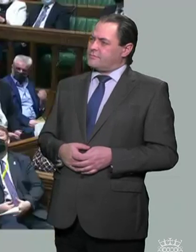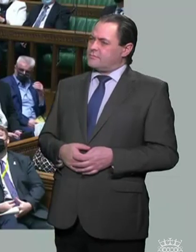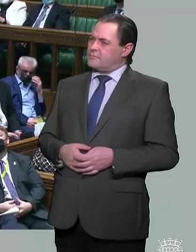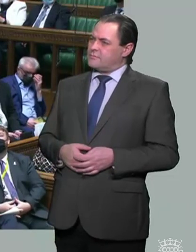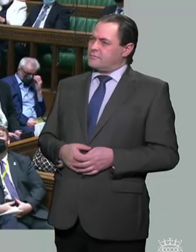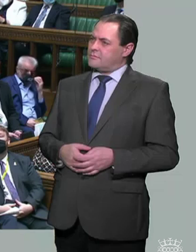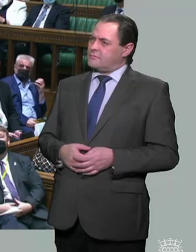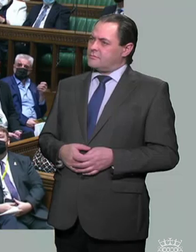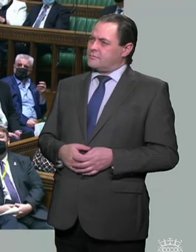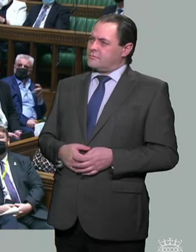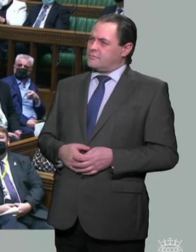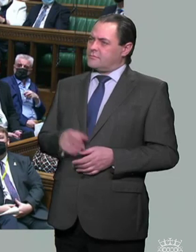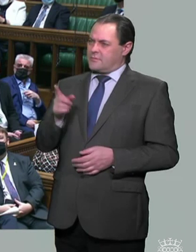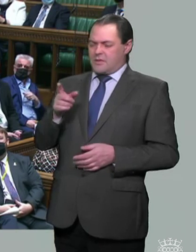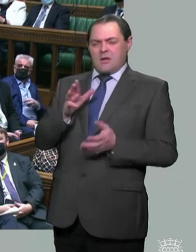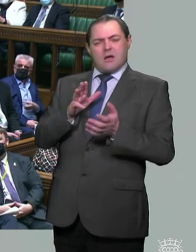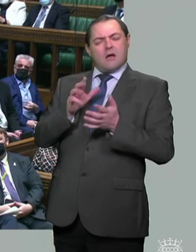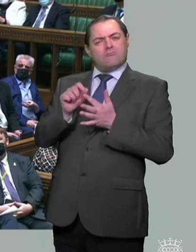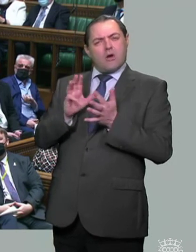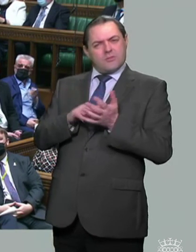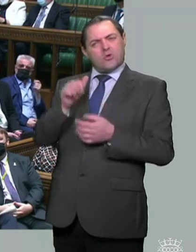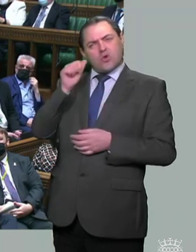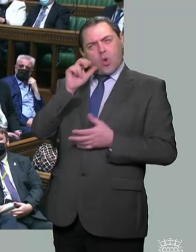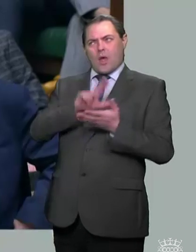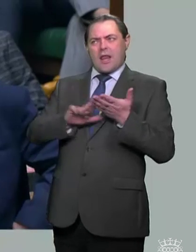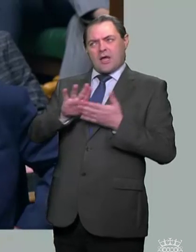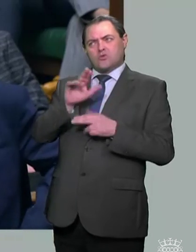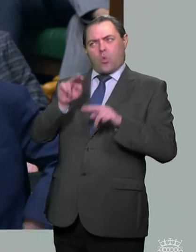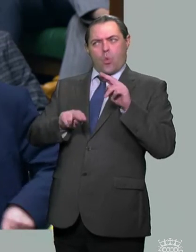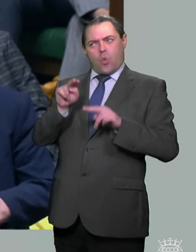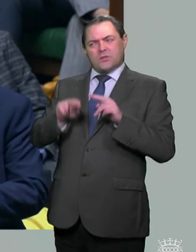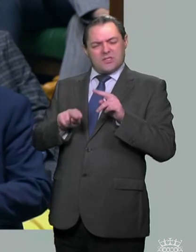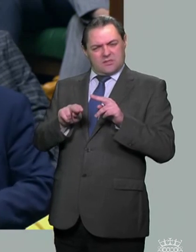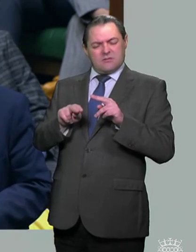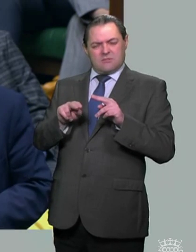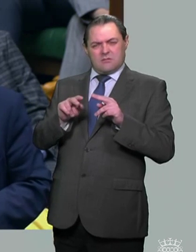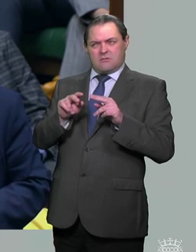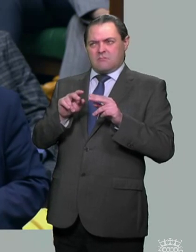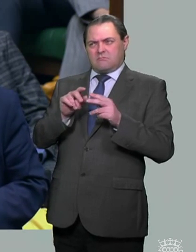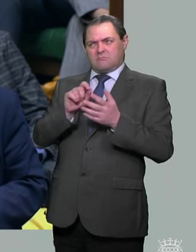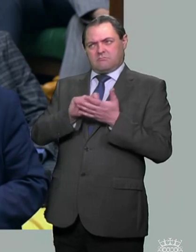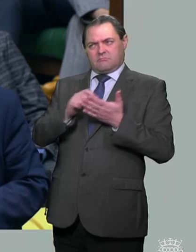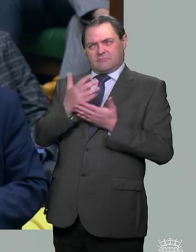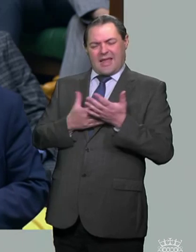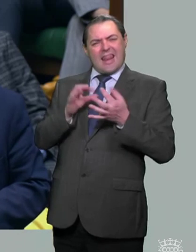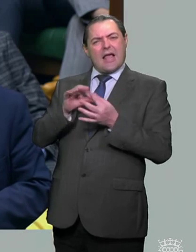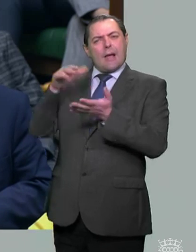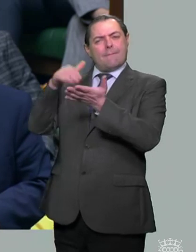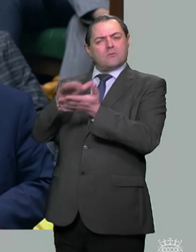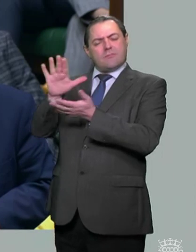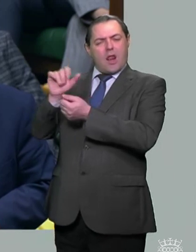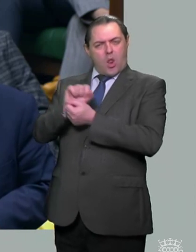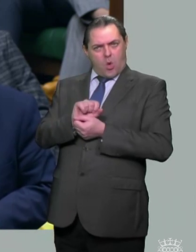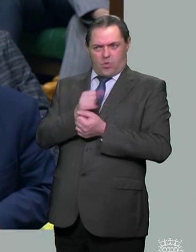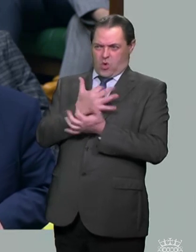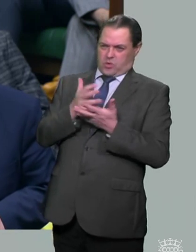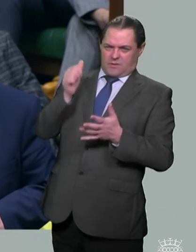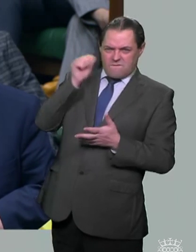The Prime Minister will be aware of the recent National Audit Office report on bounce back loans and the eye-watering levels of fraud and criminality uncovered.